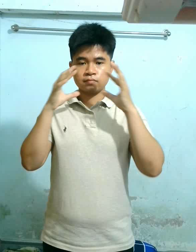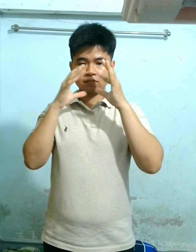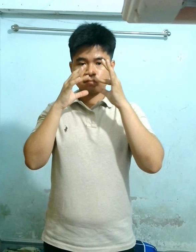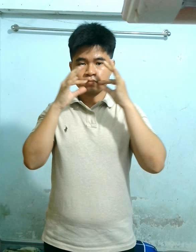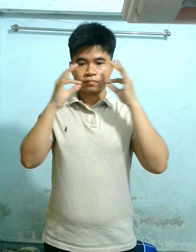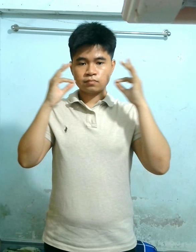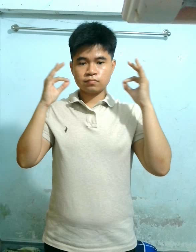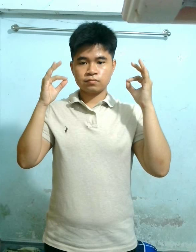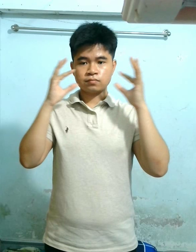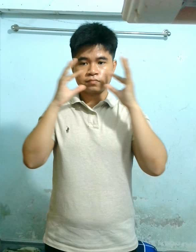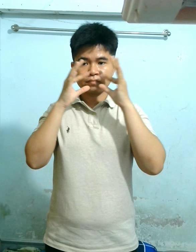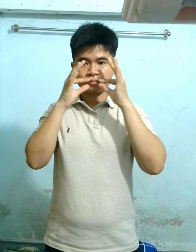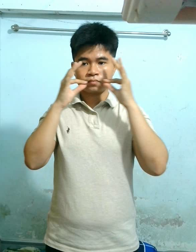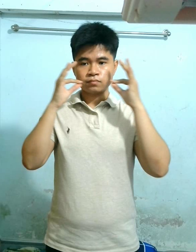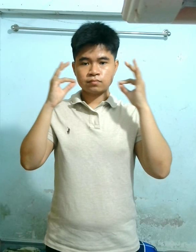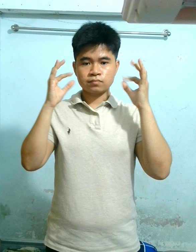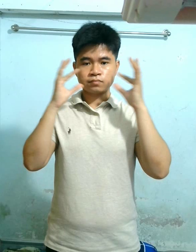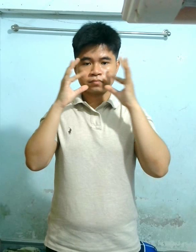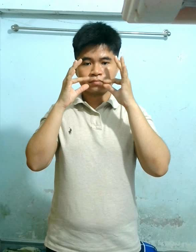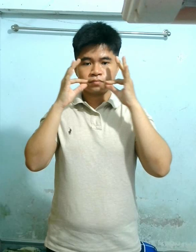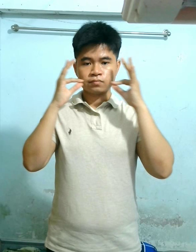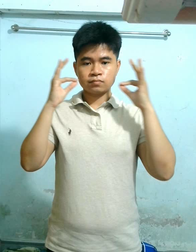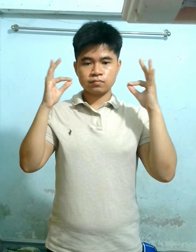meo